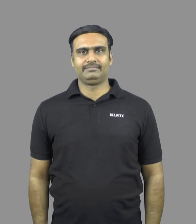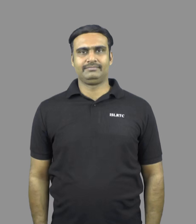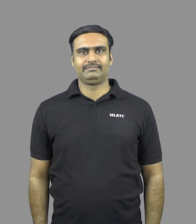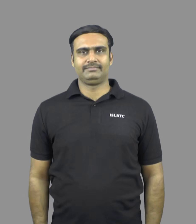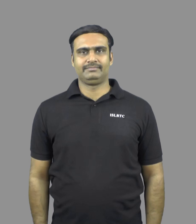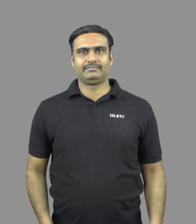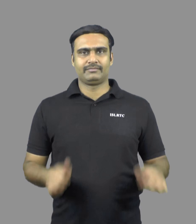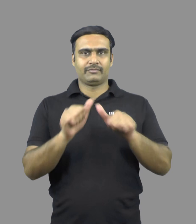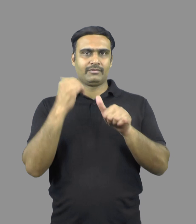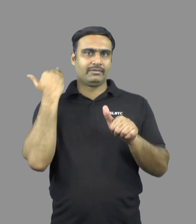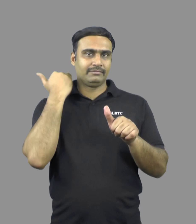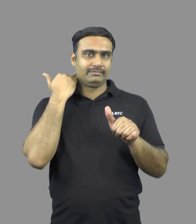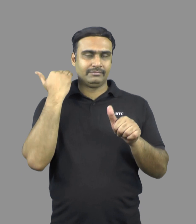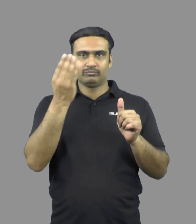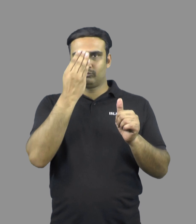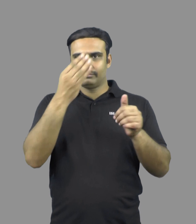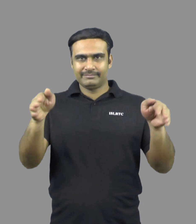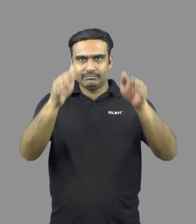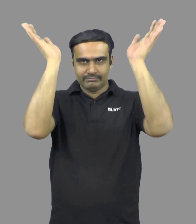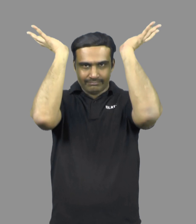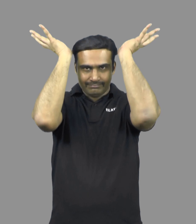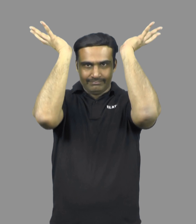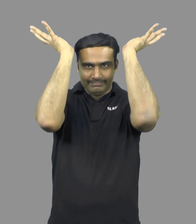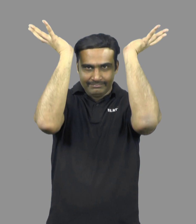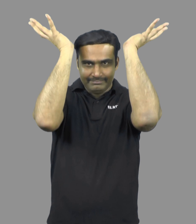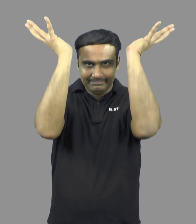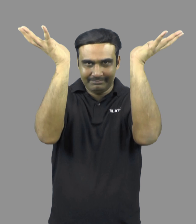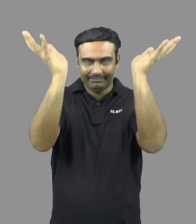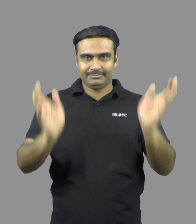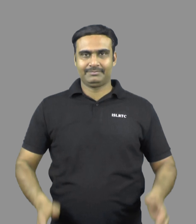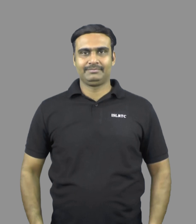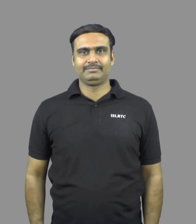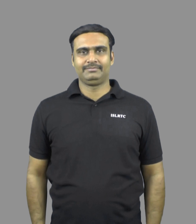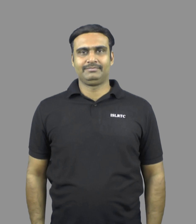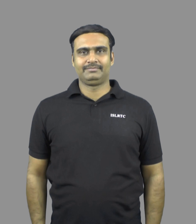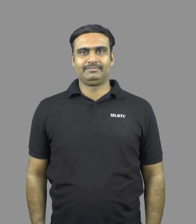Ajmer Sharif Dargah